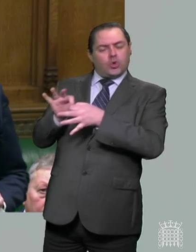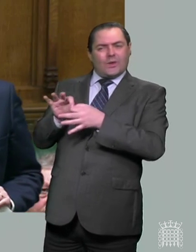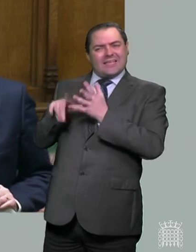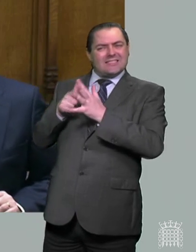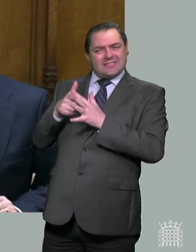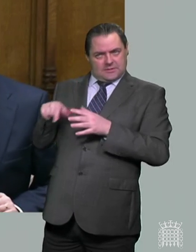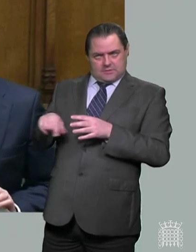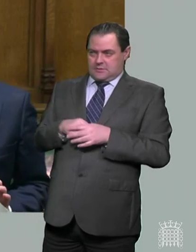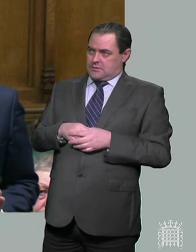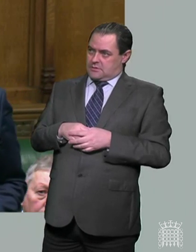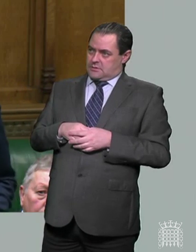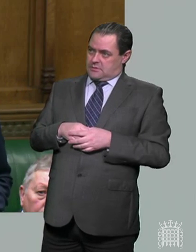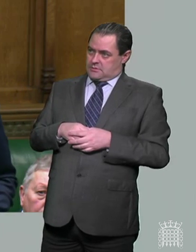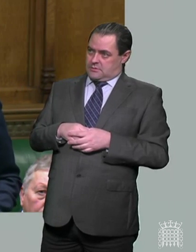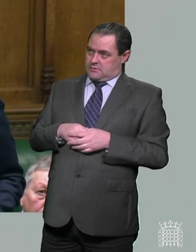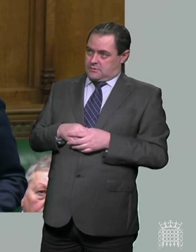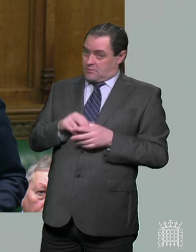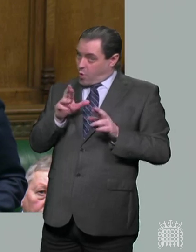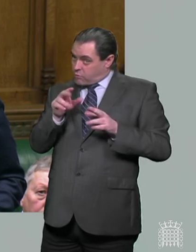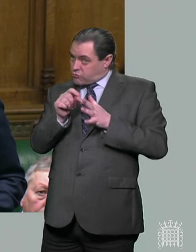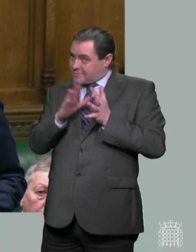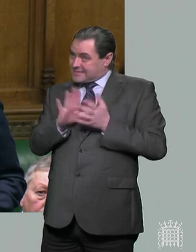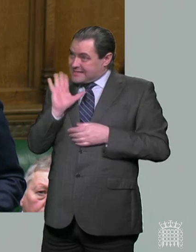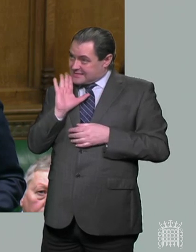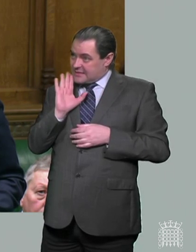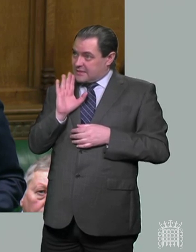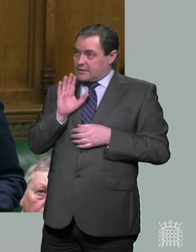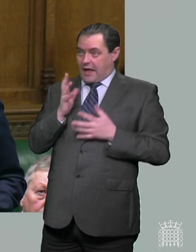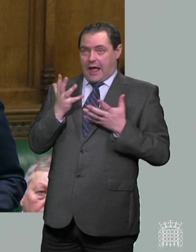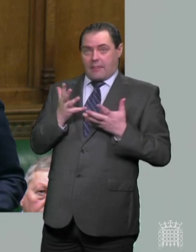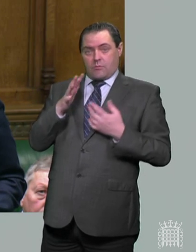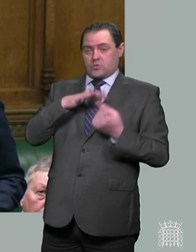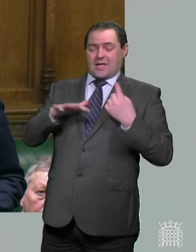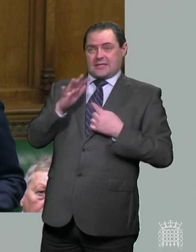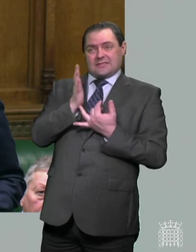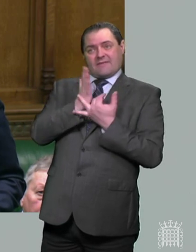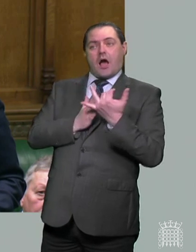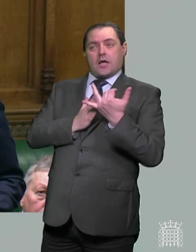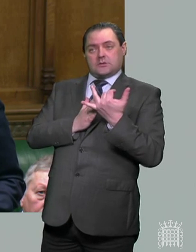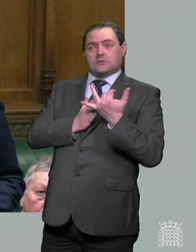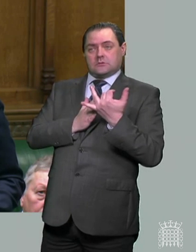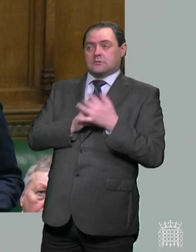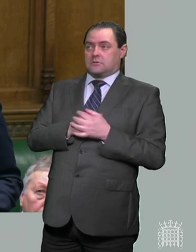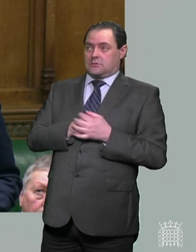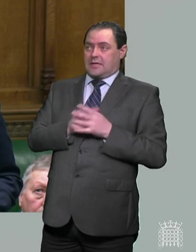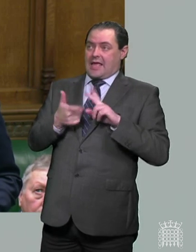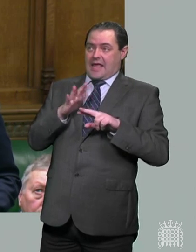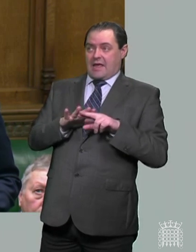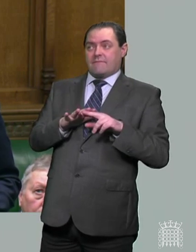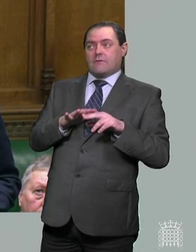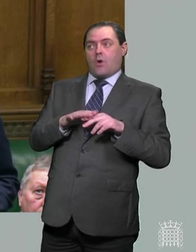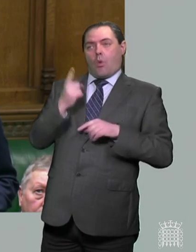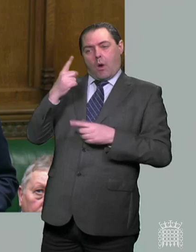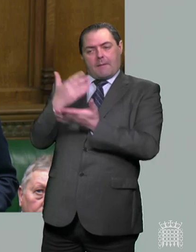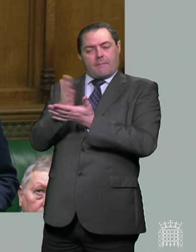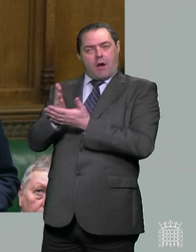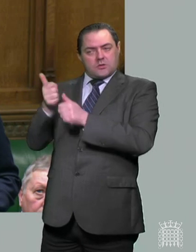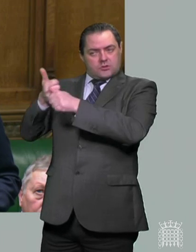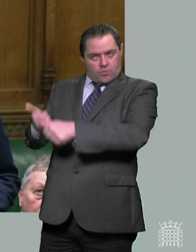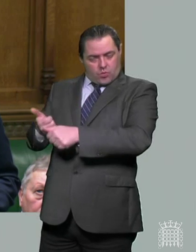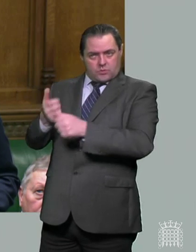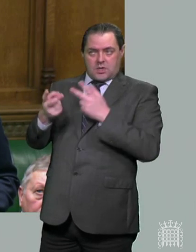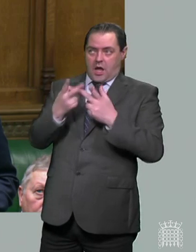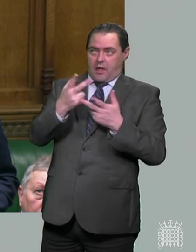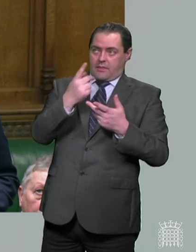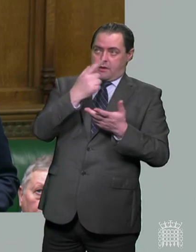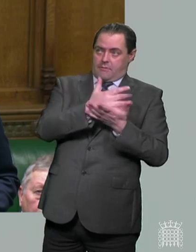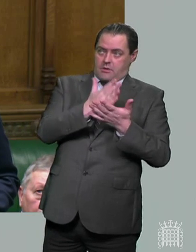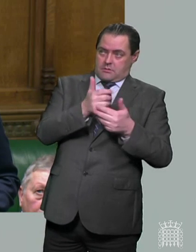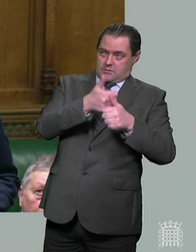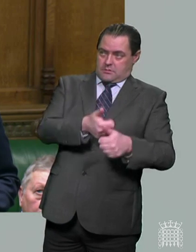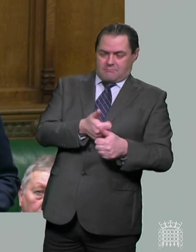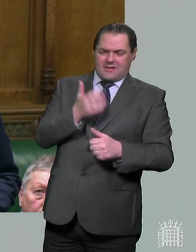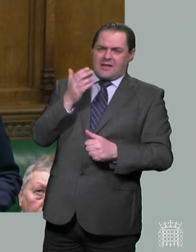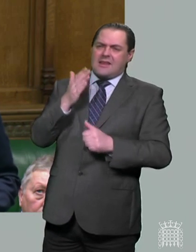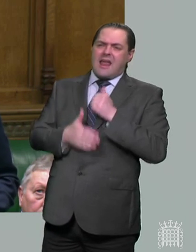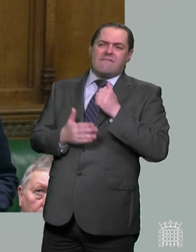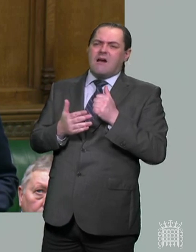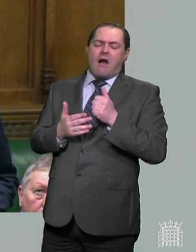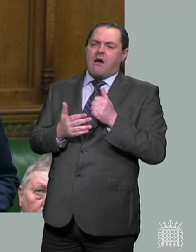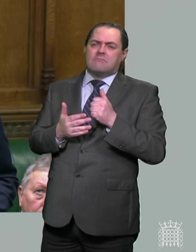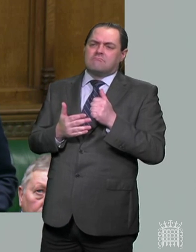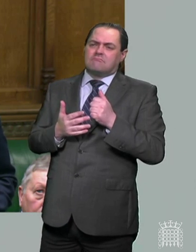The fact of the matter is—I hope the Prime Minister is listening—that in a divided society a solution that attracts the support of only one section of the community will never stand.